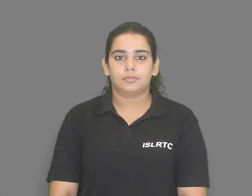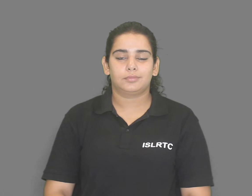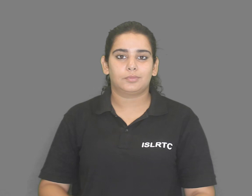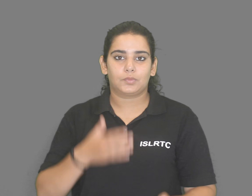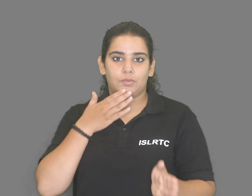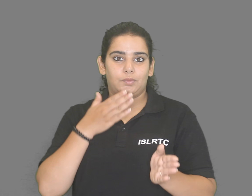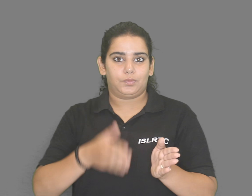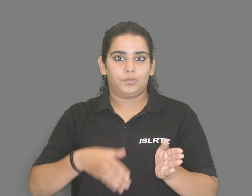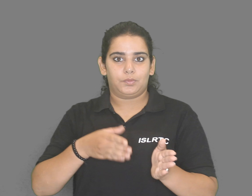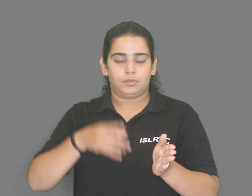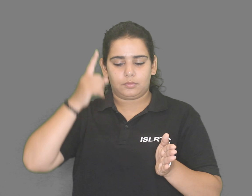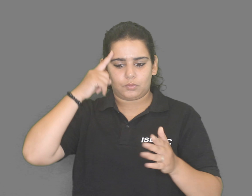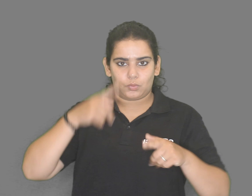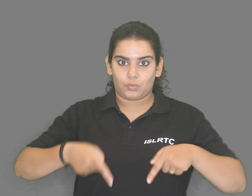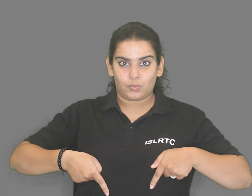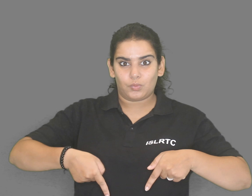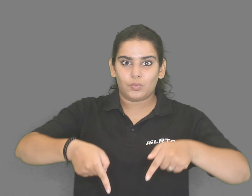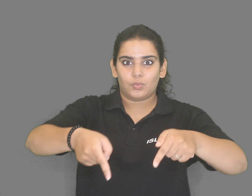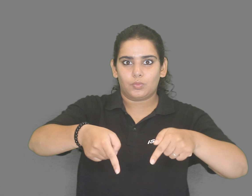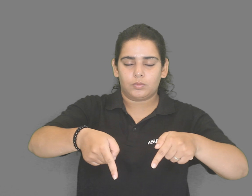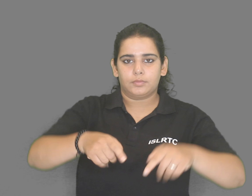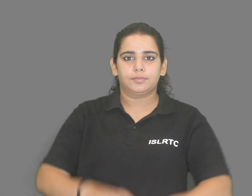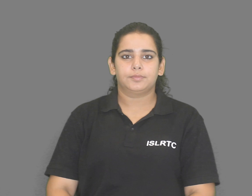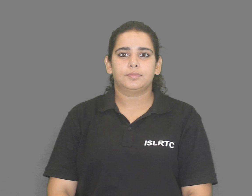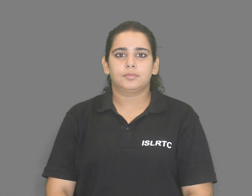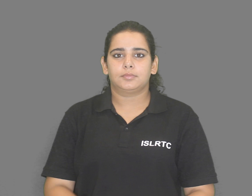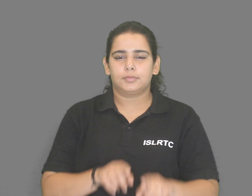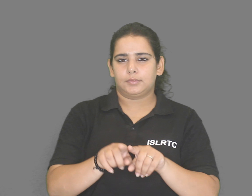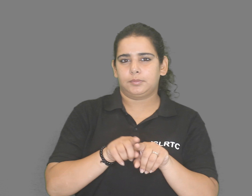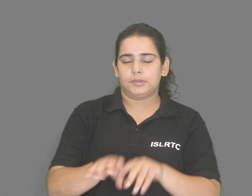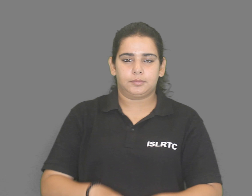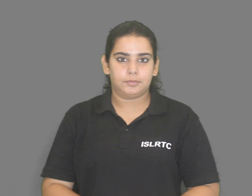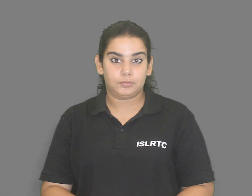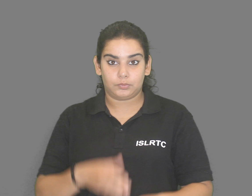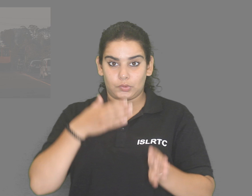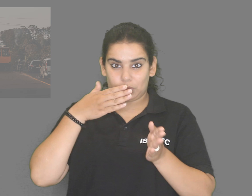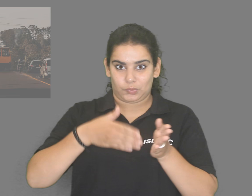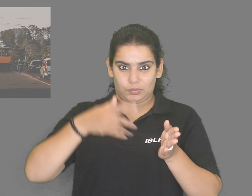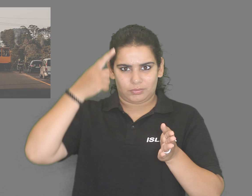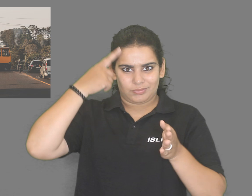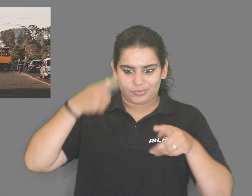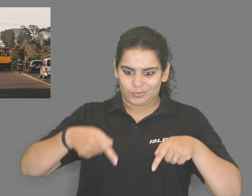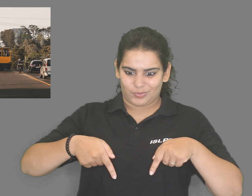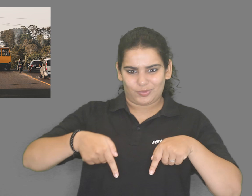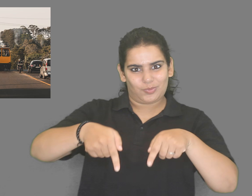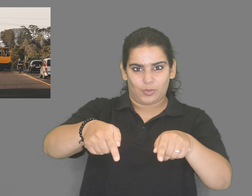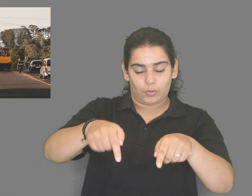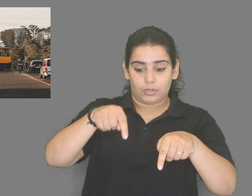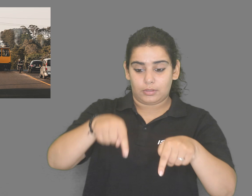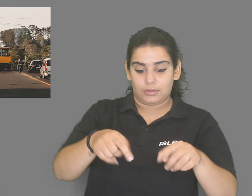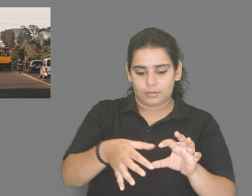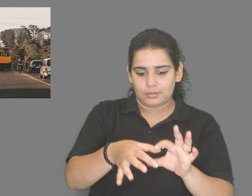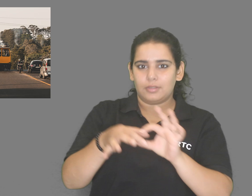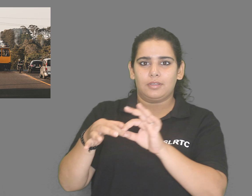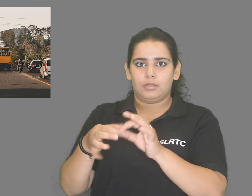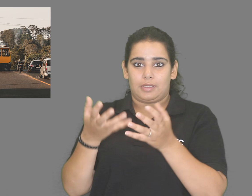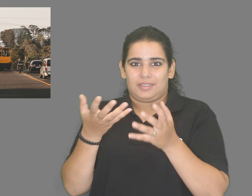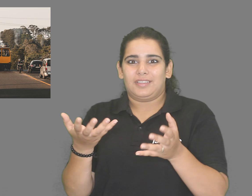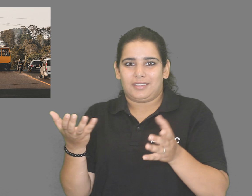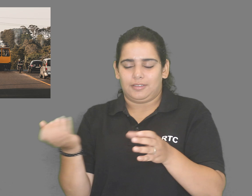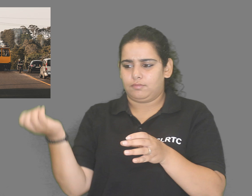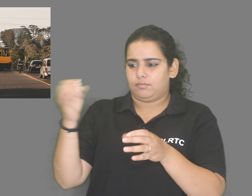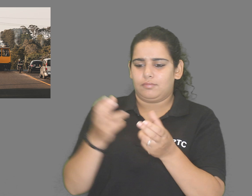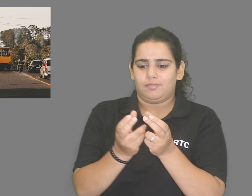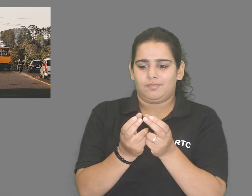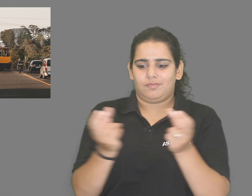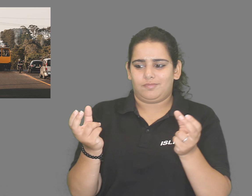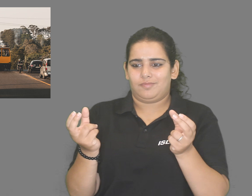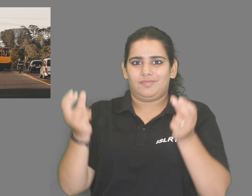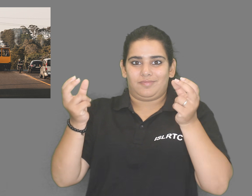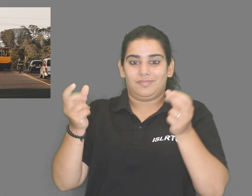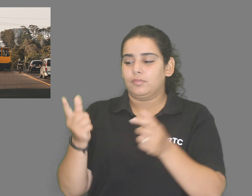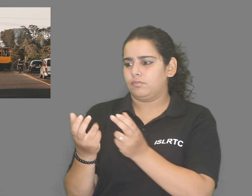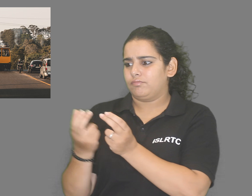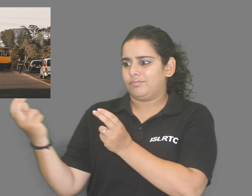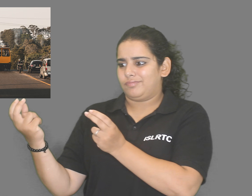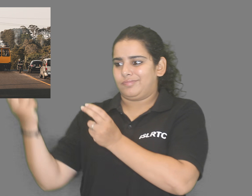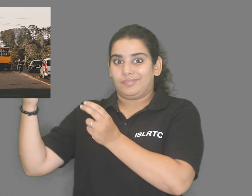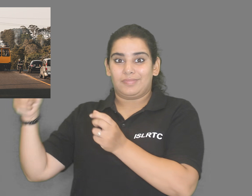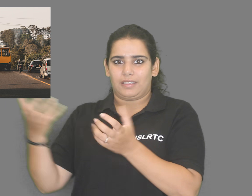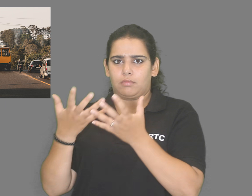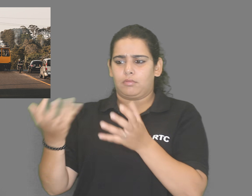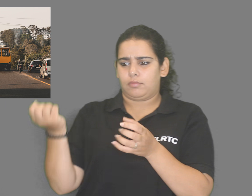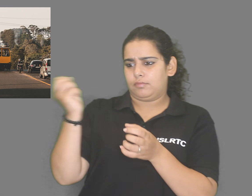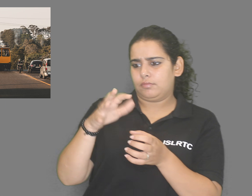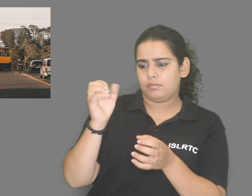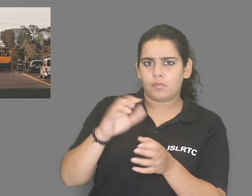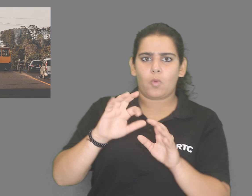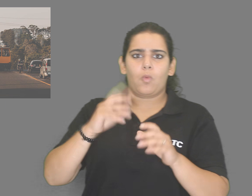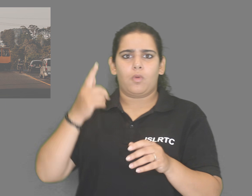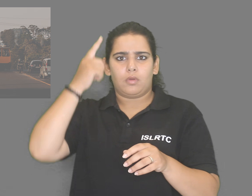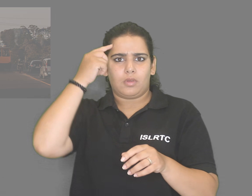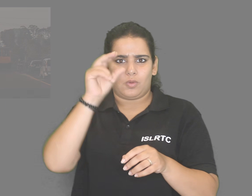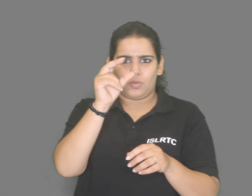Railcar A vehicle designed for travel on railway tracks including passenger cars freight cars and specialized cars like tankers